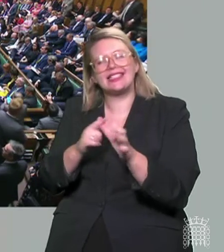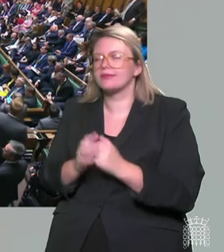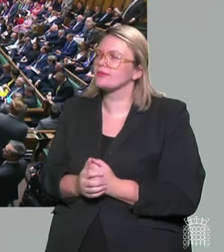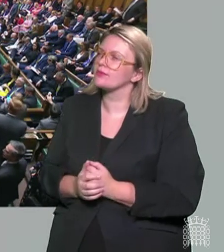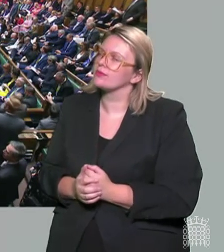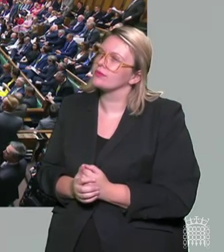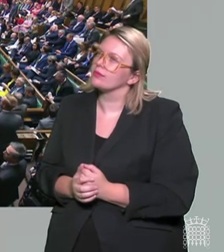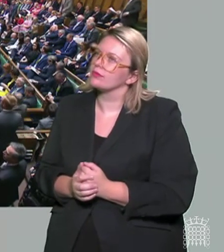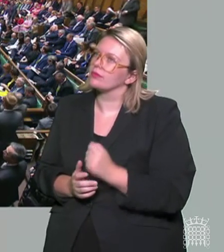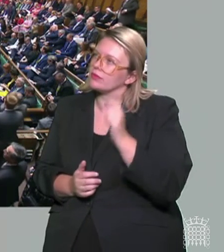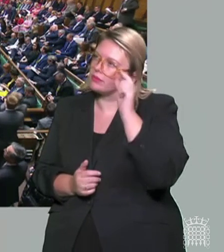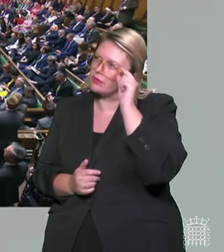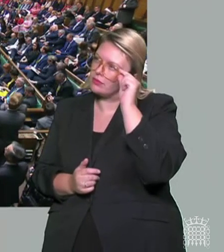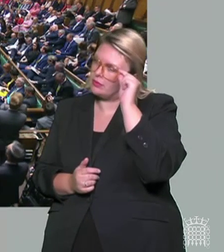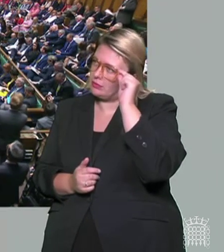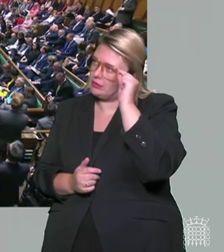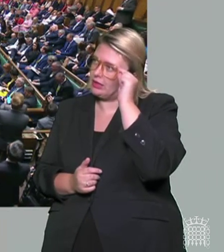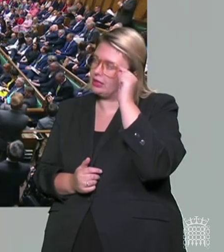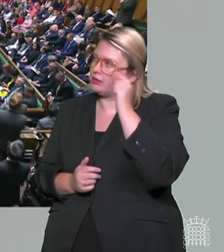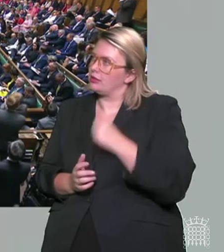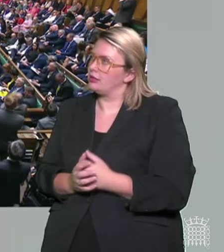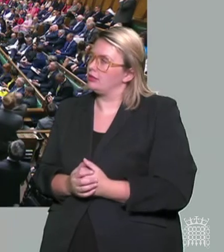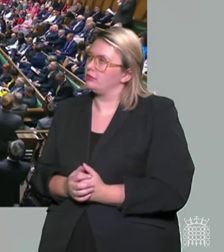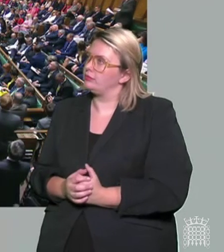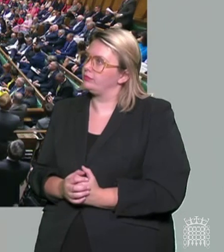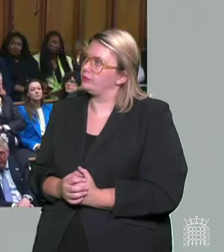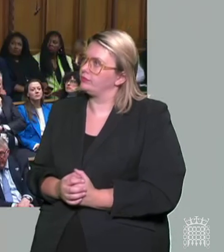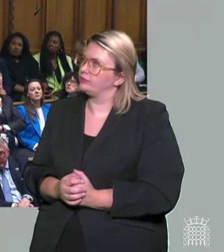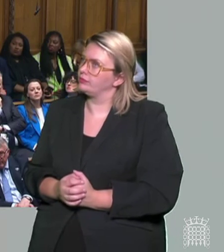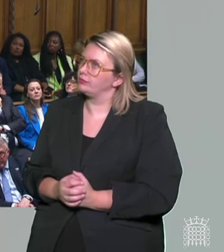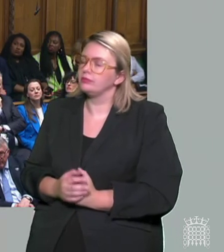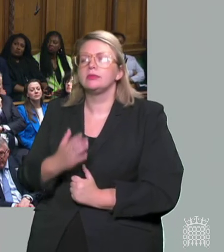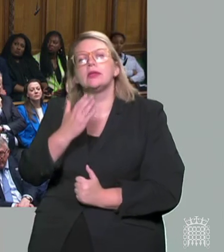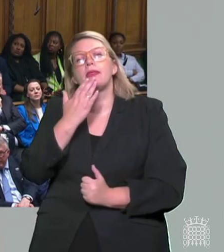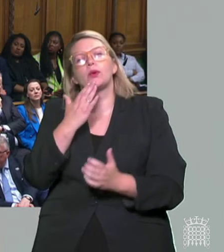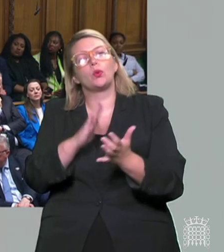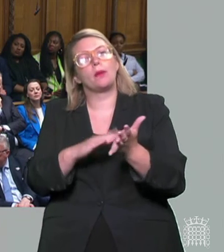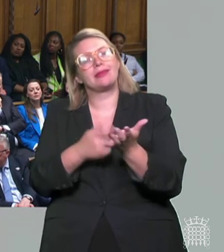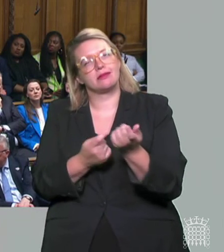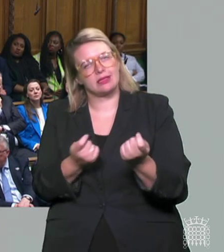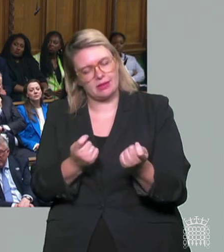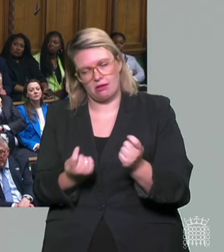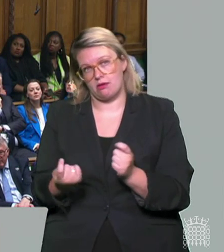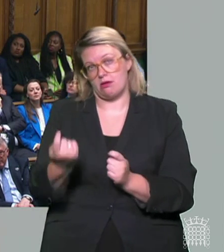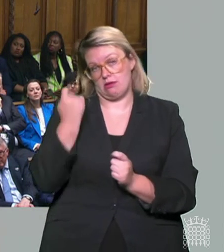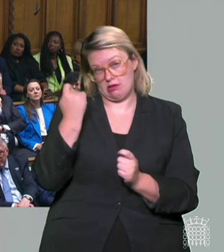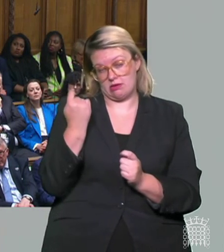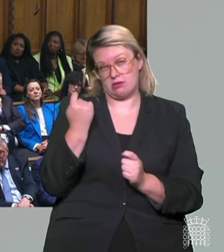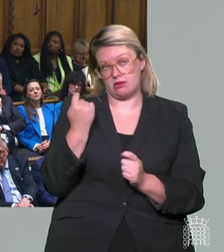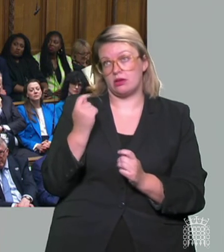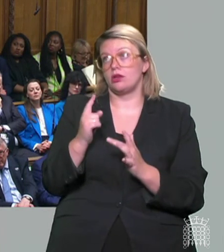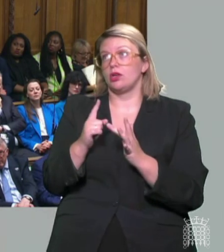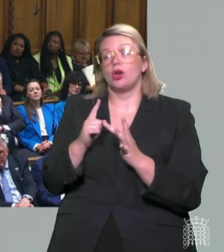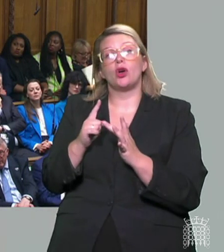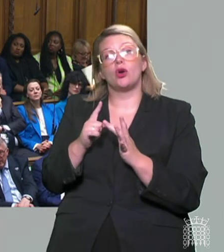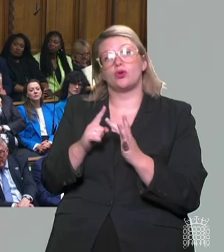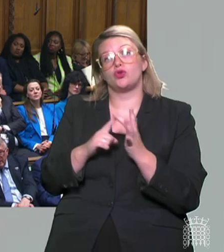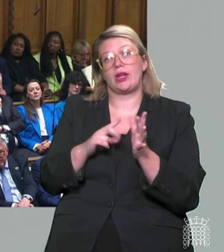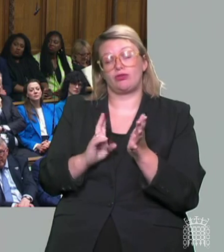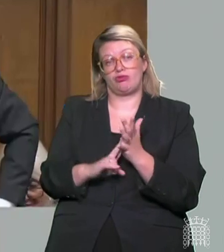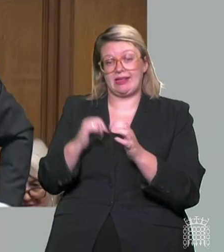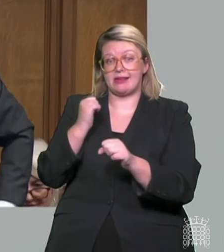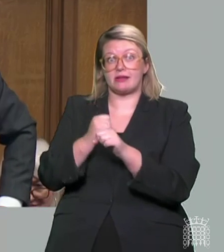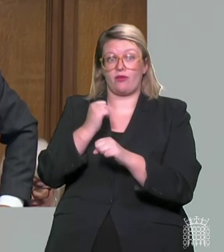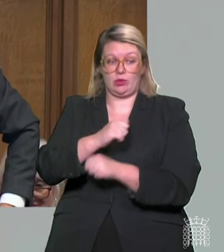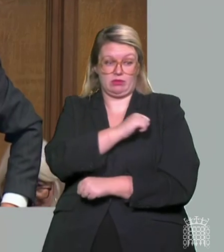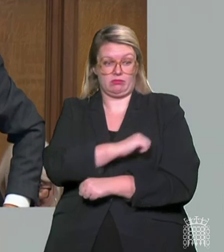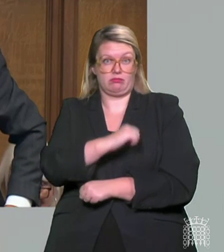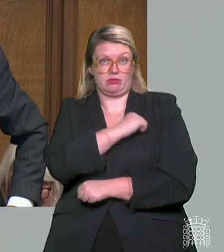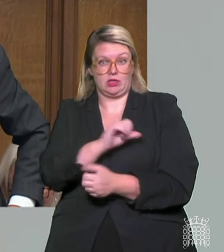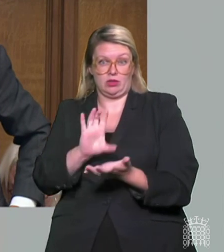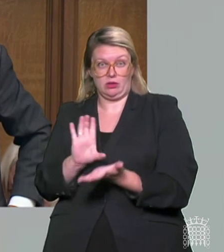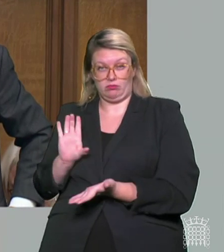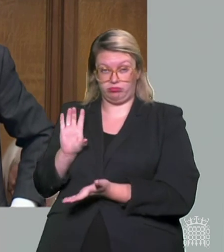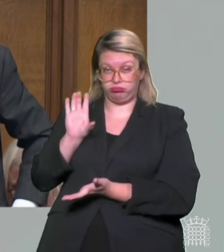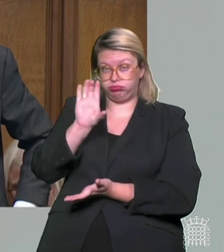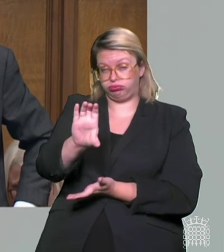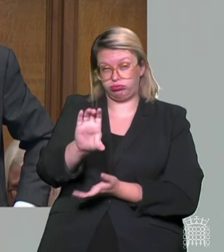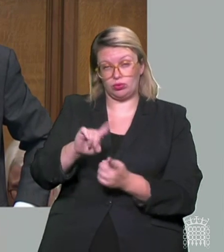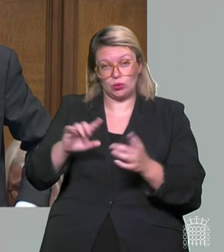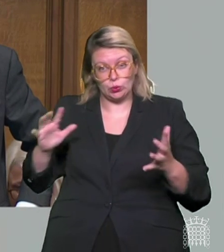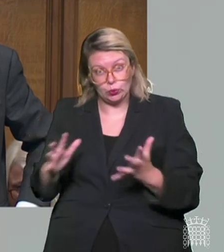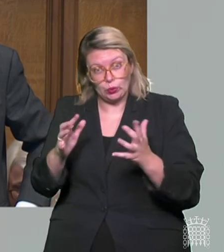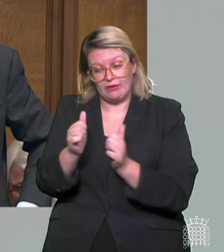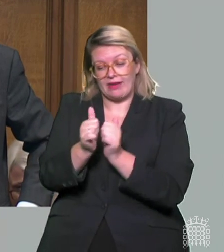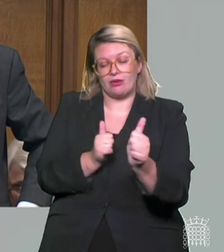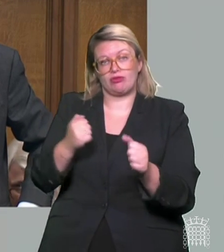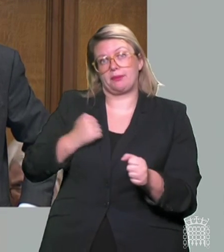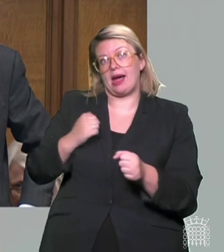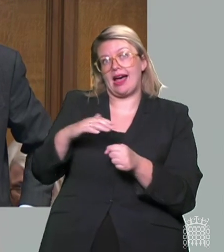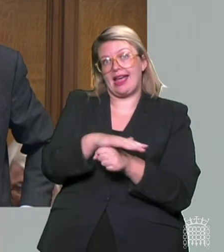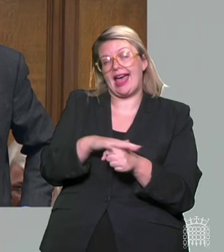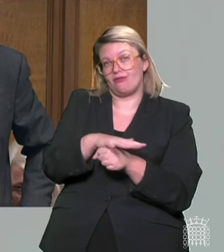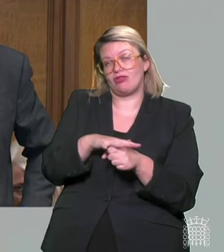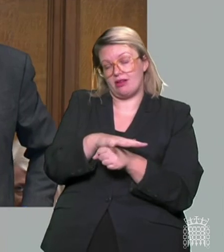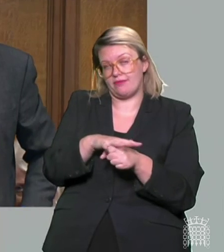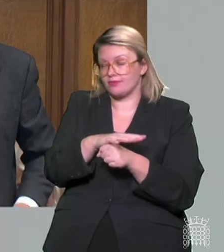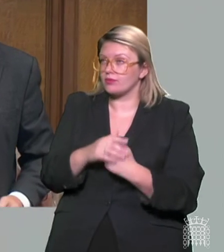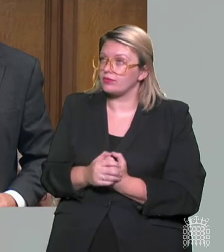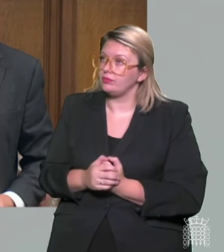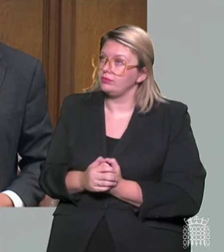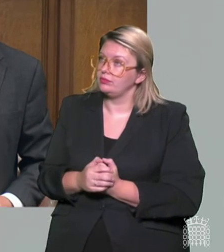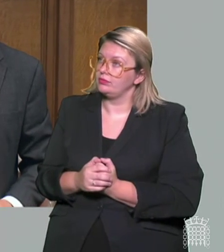4. On 21 January, the Government committed £100 million from the automotive transformation fund to BritishVolt for a gigafactory at Cambois in my constituency.